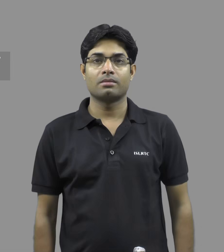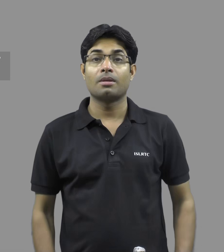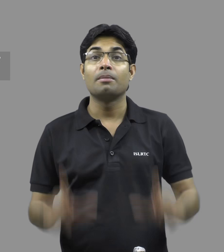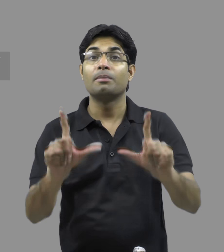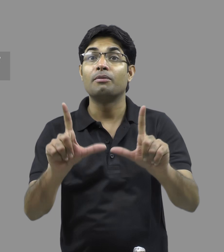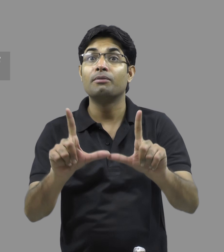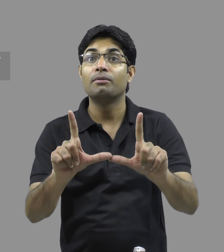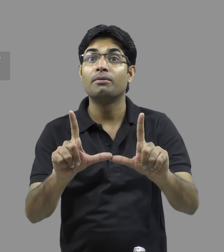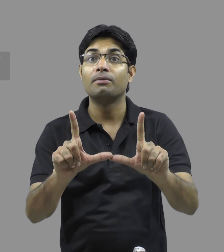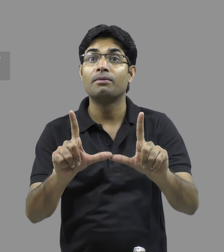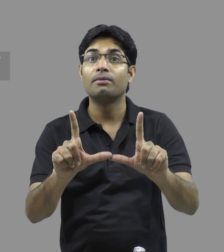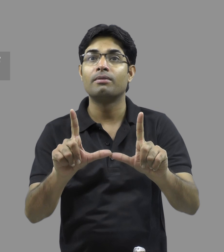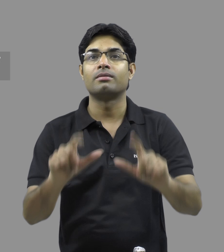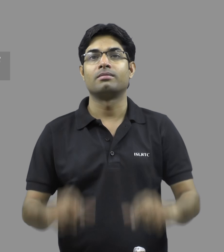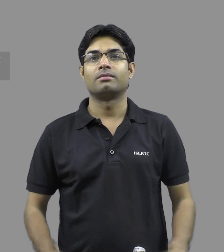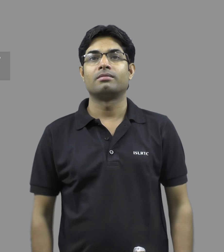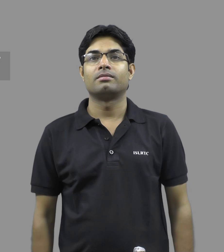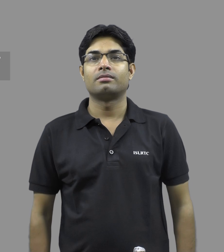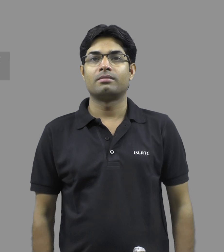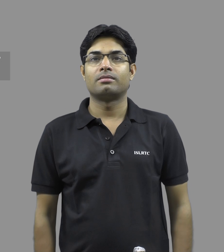Proof